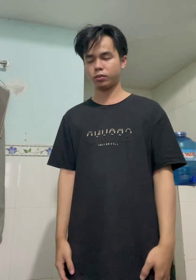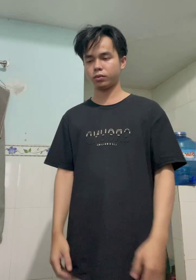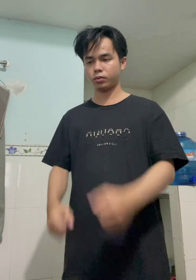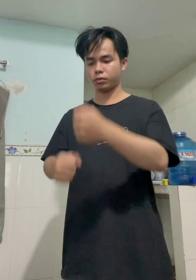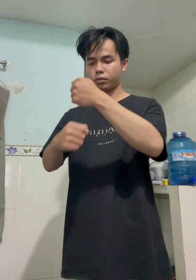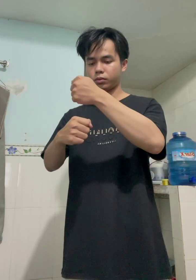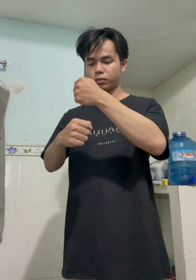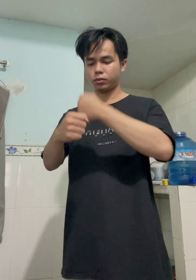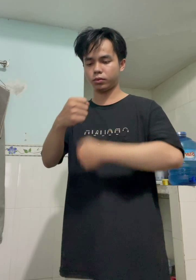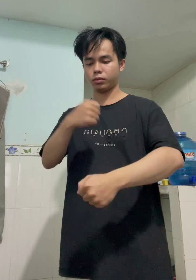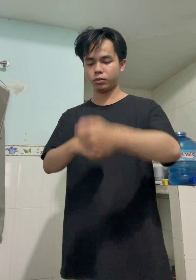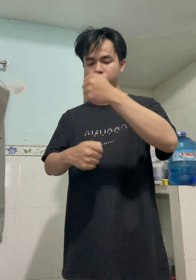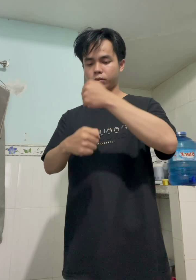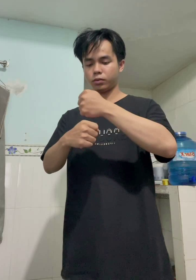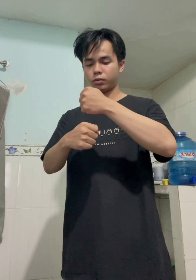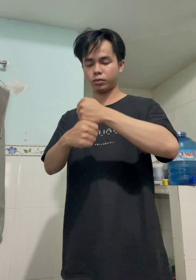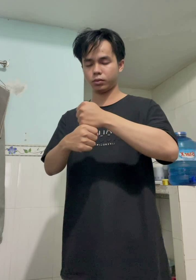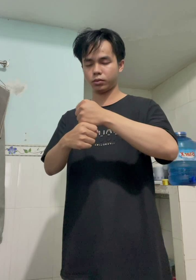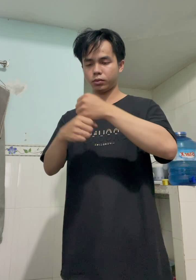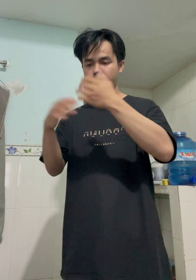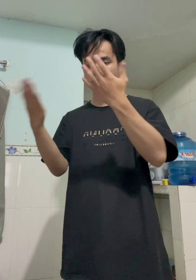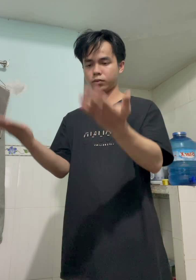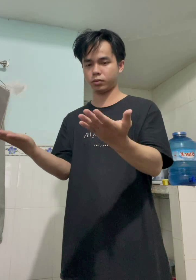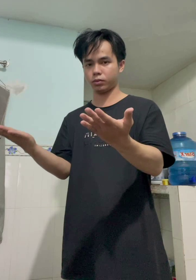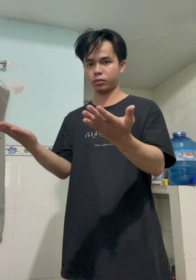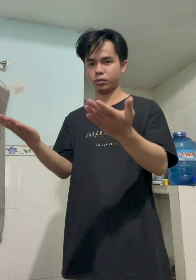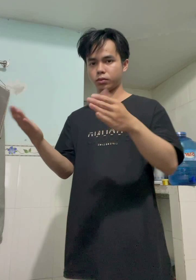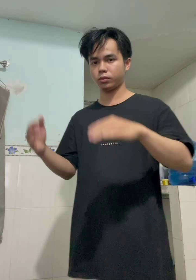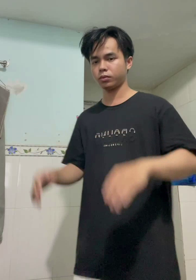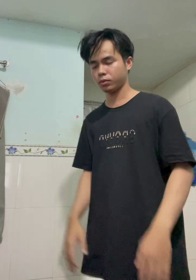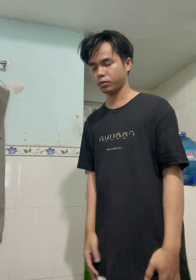nam nay